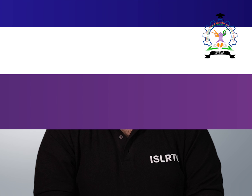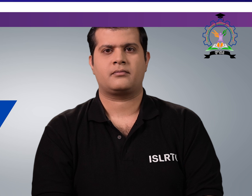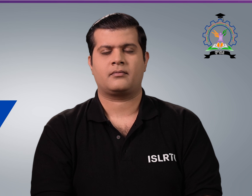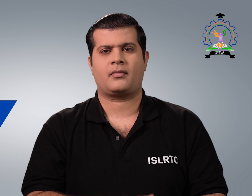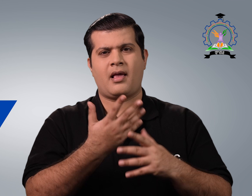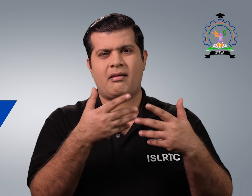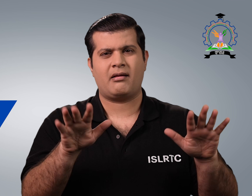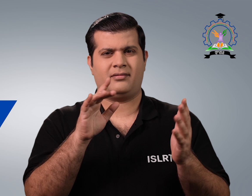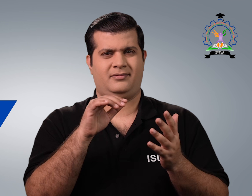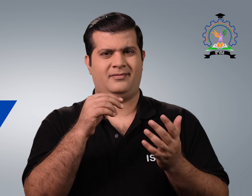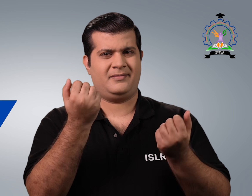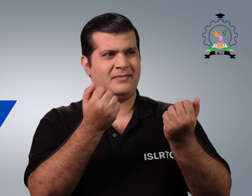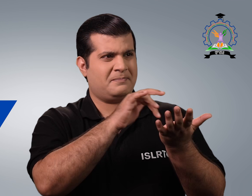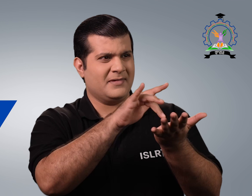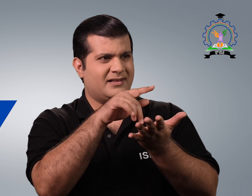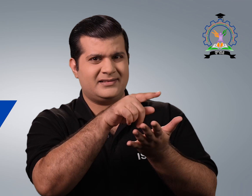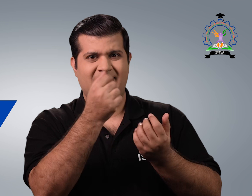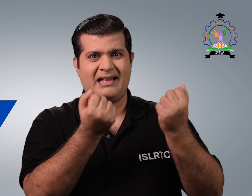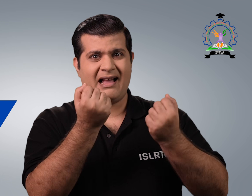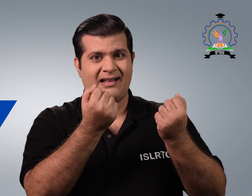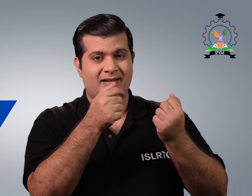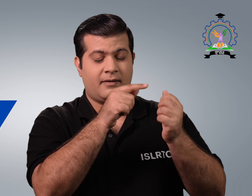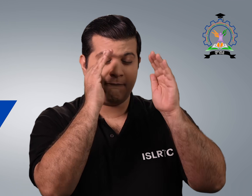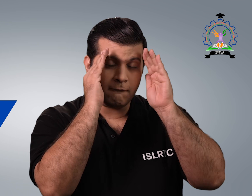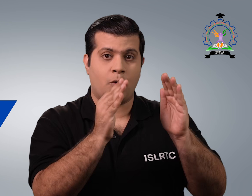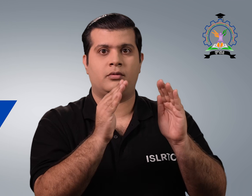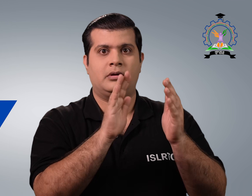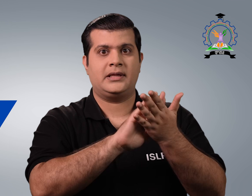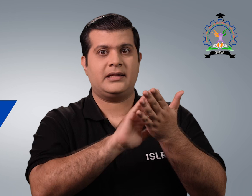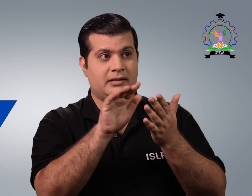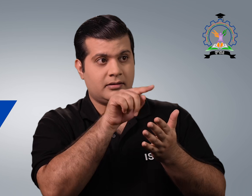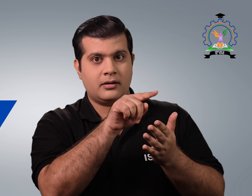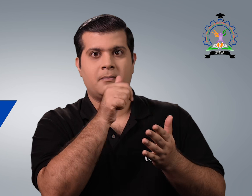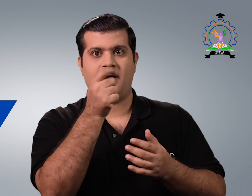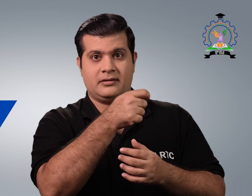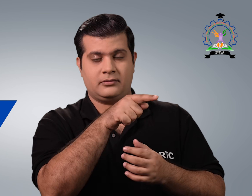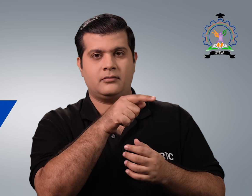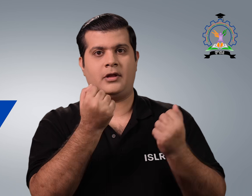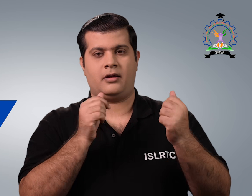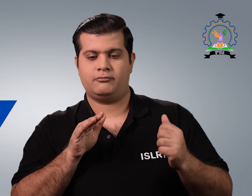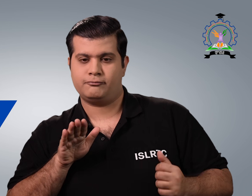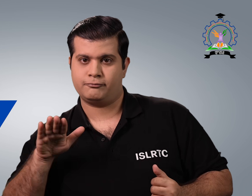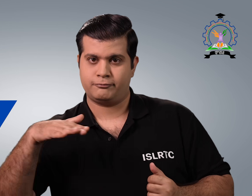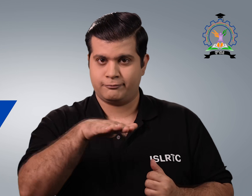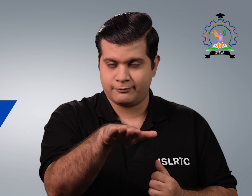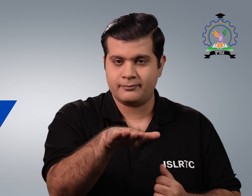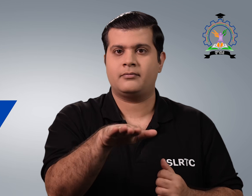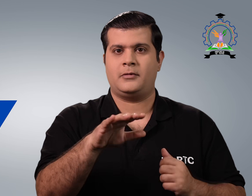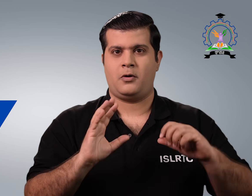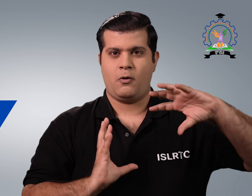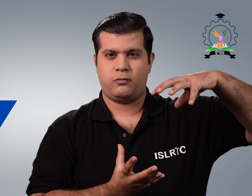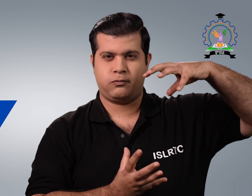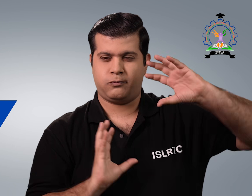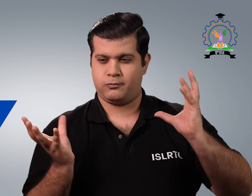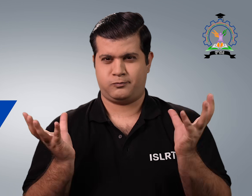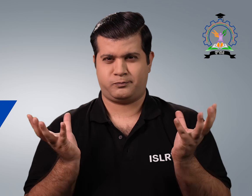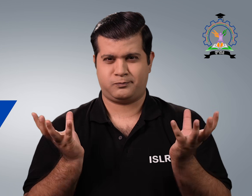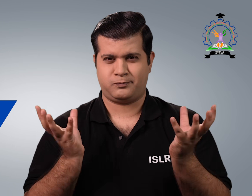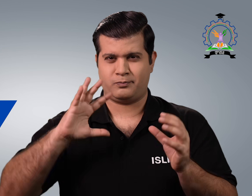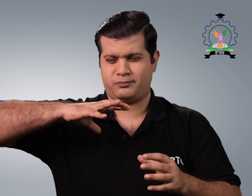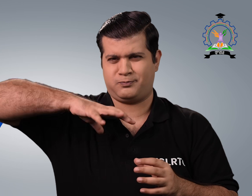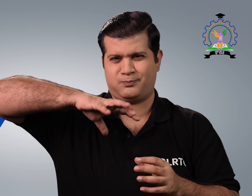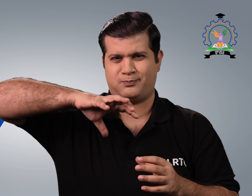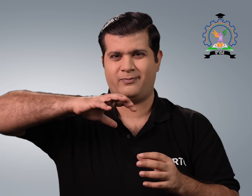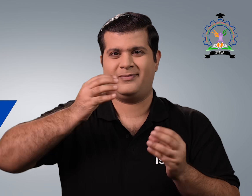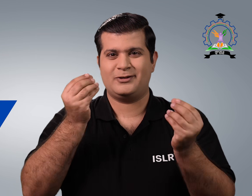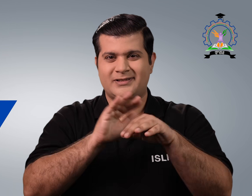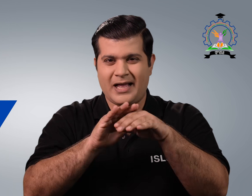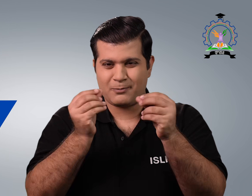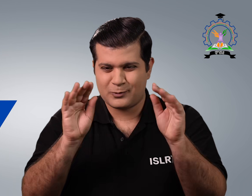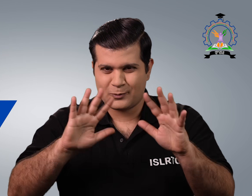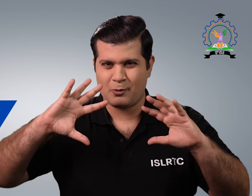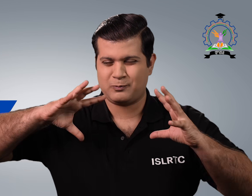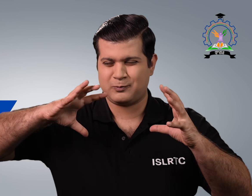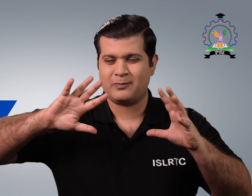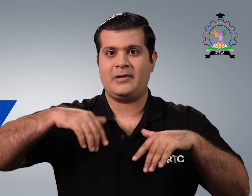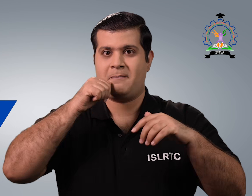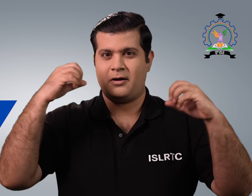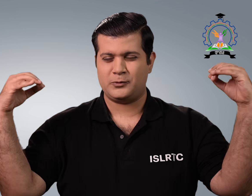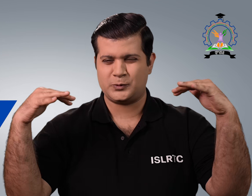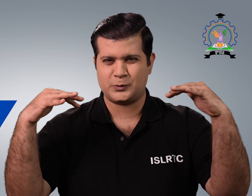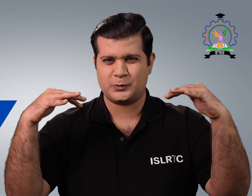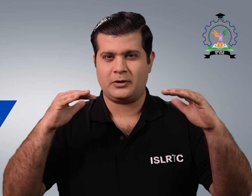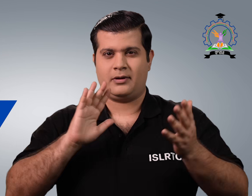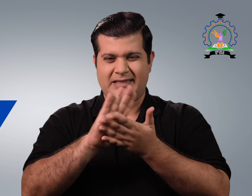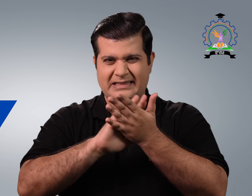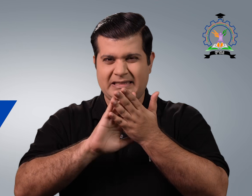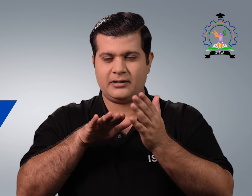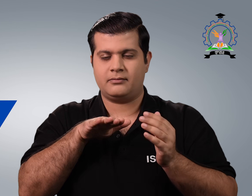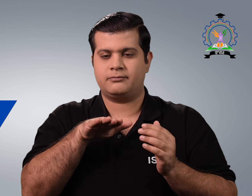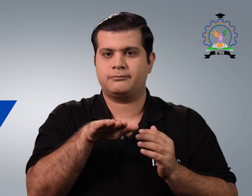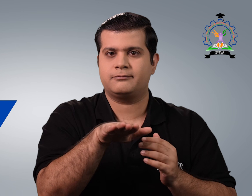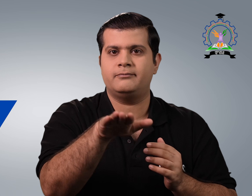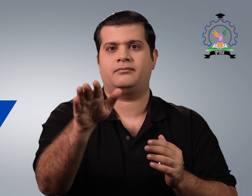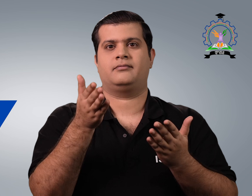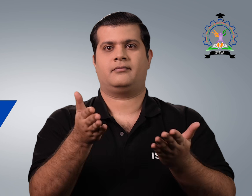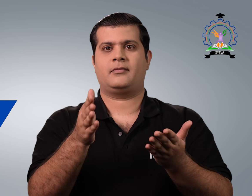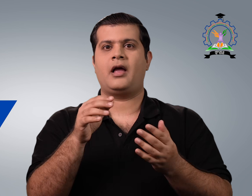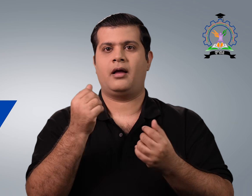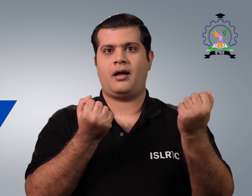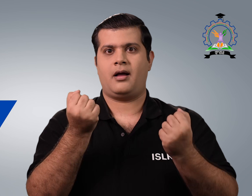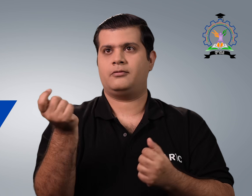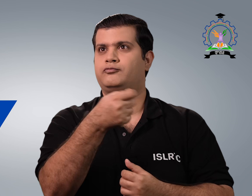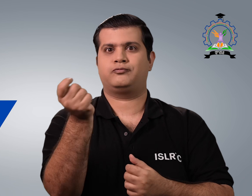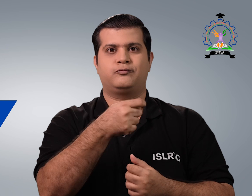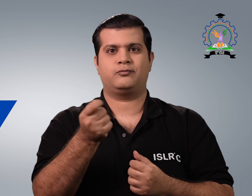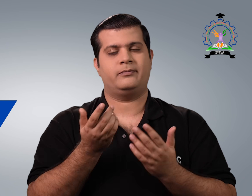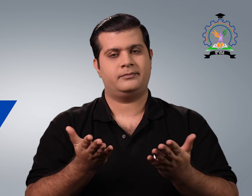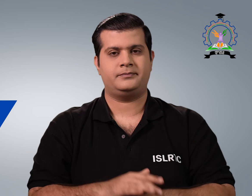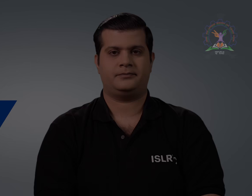A place designed specifically for washing cars, quipped with machines that perform the process automatically, is known as a car wash.